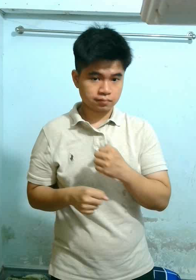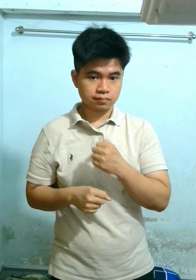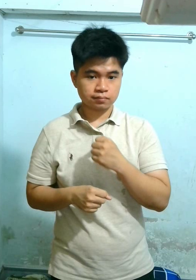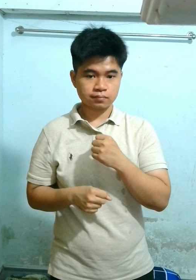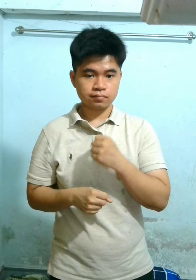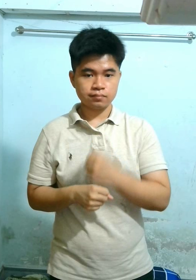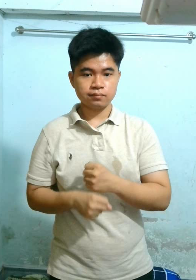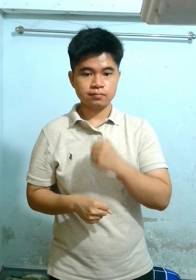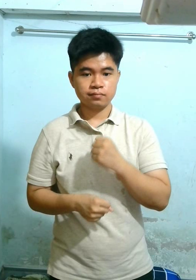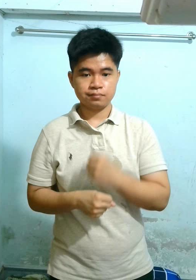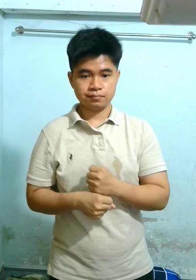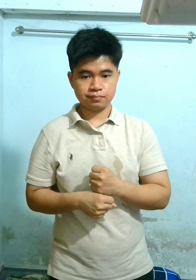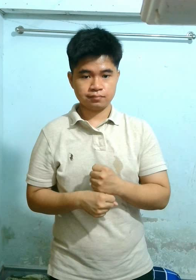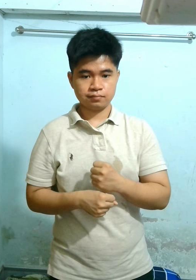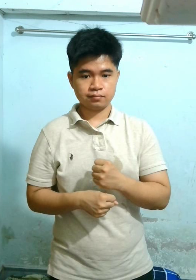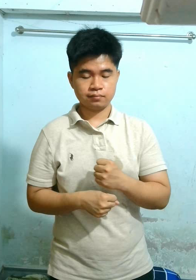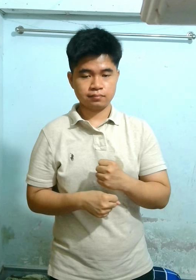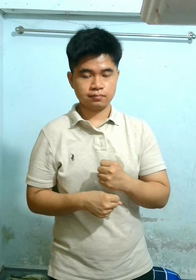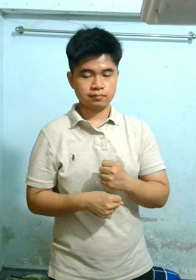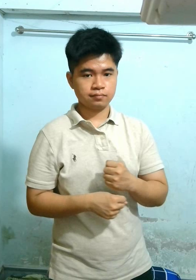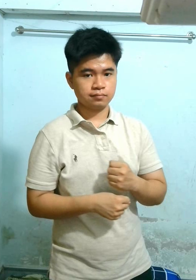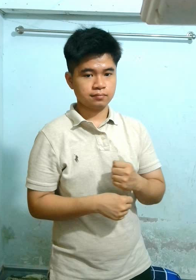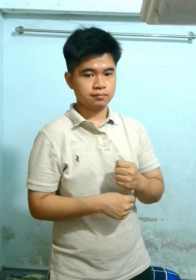cong viec